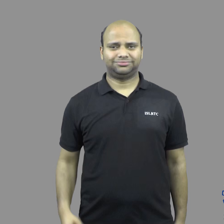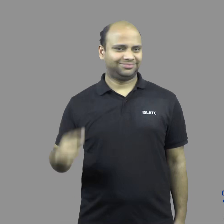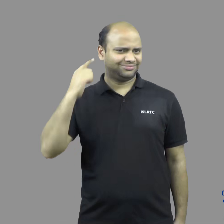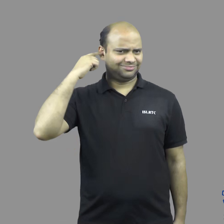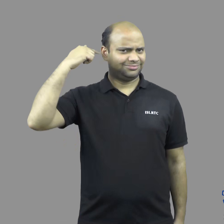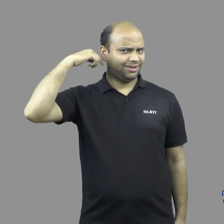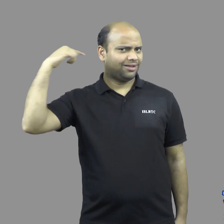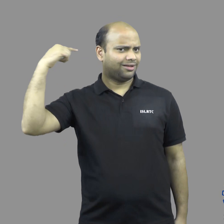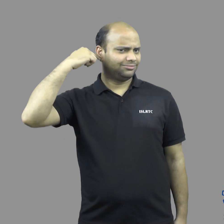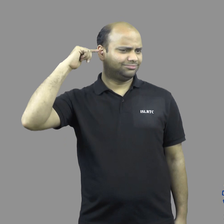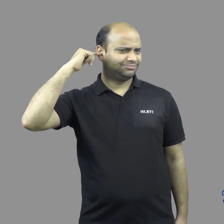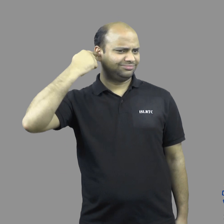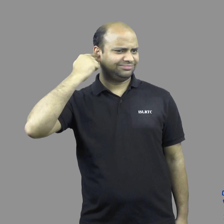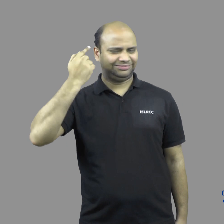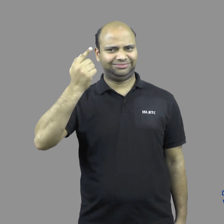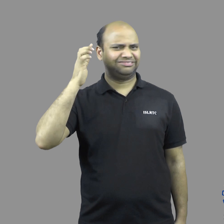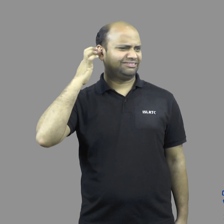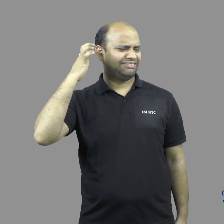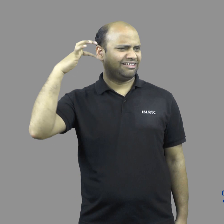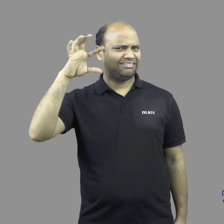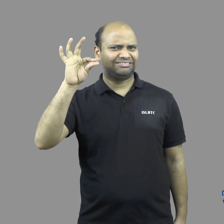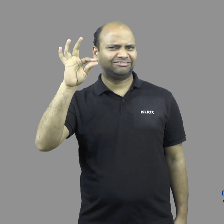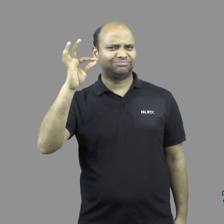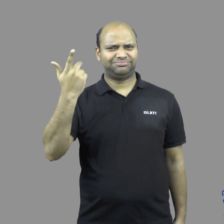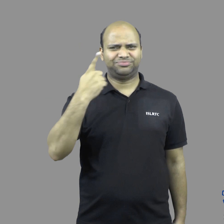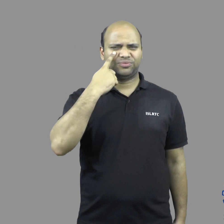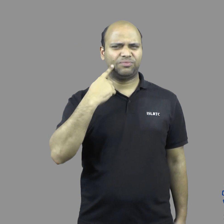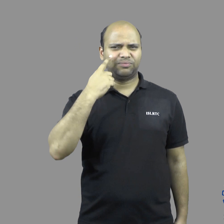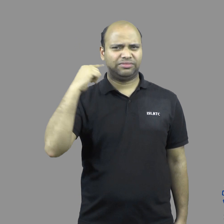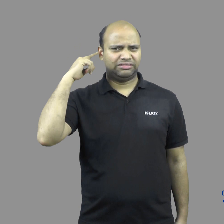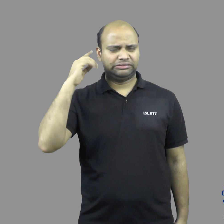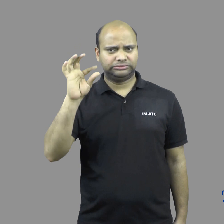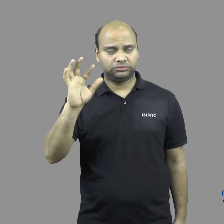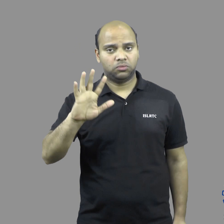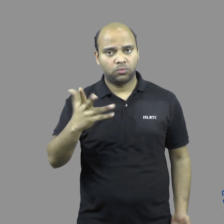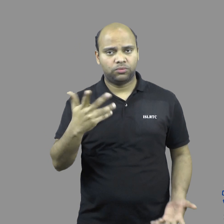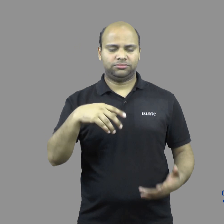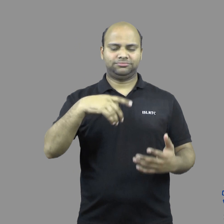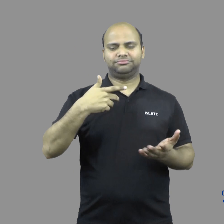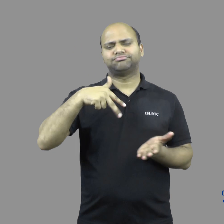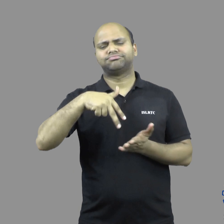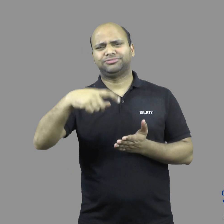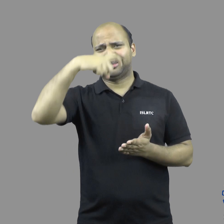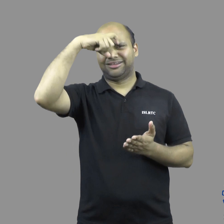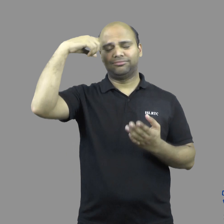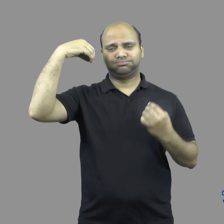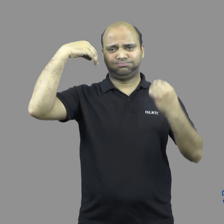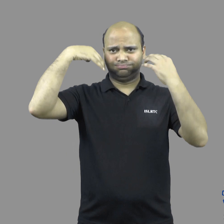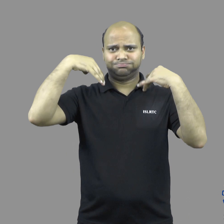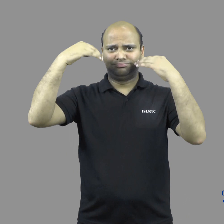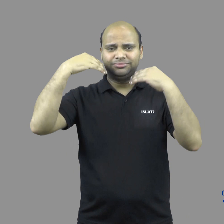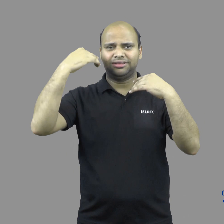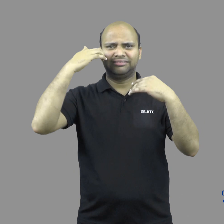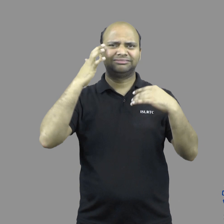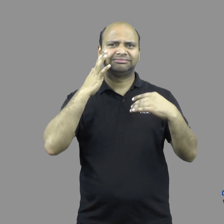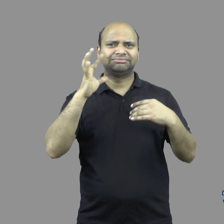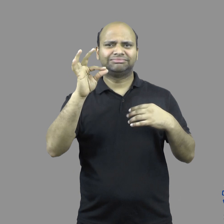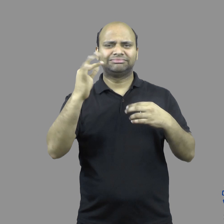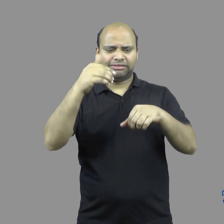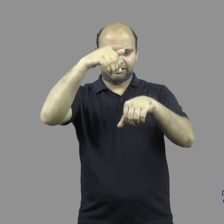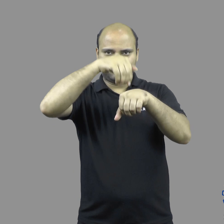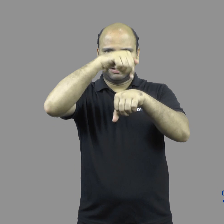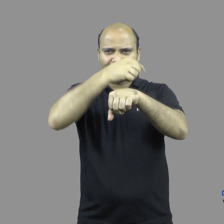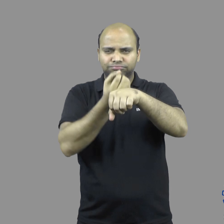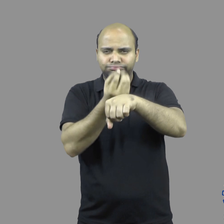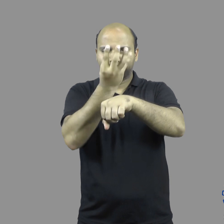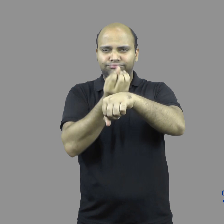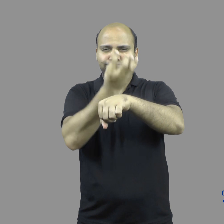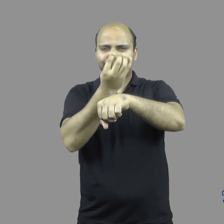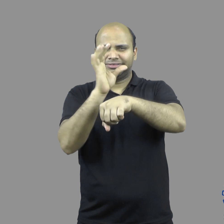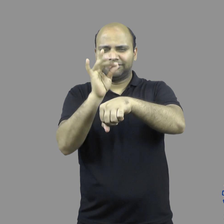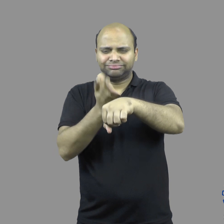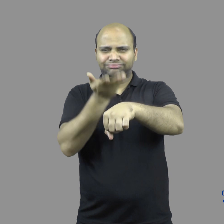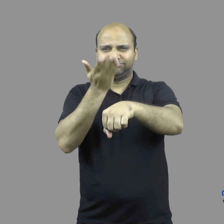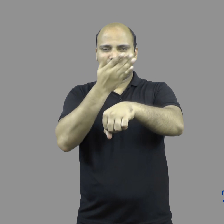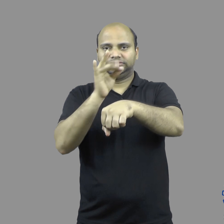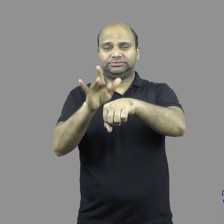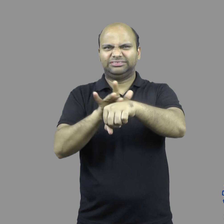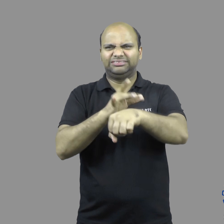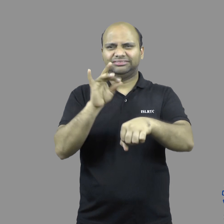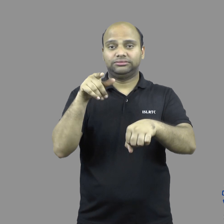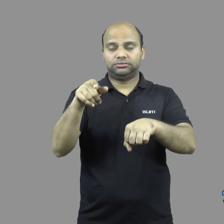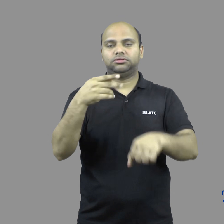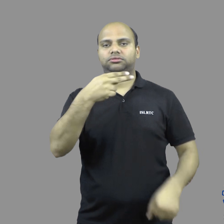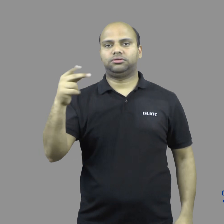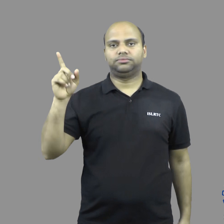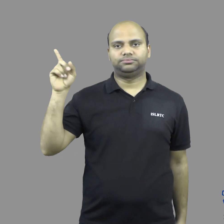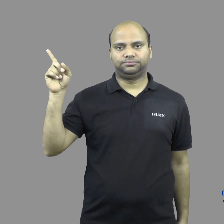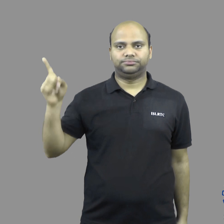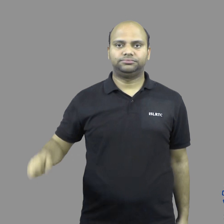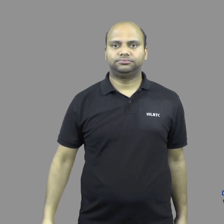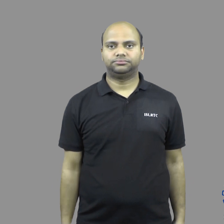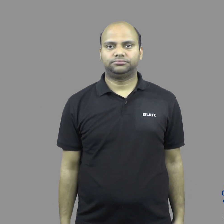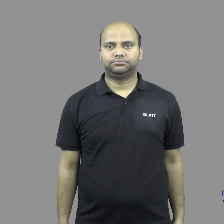Apocrine Sweat Glands